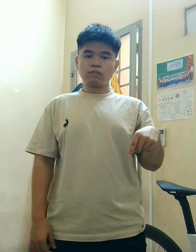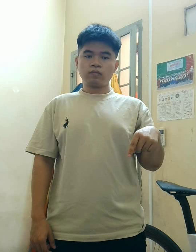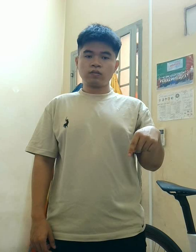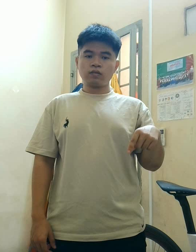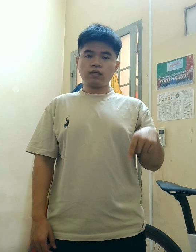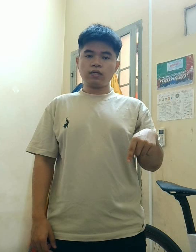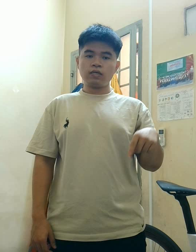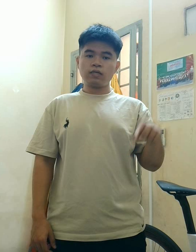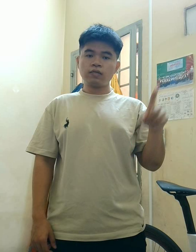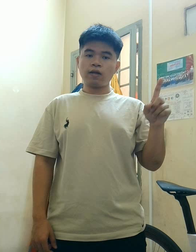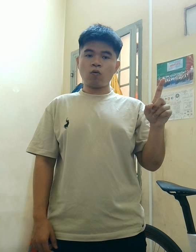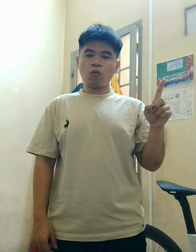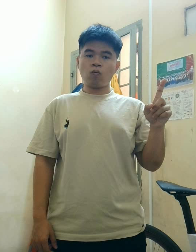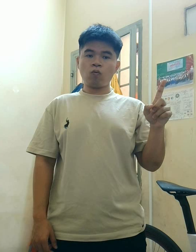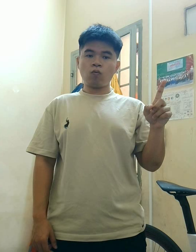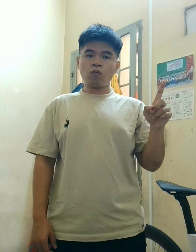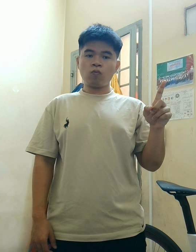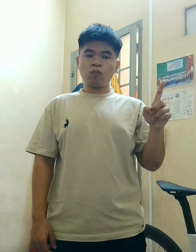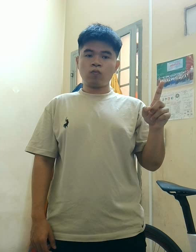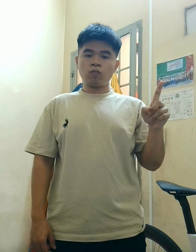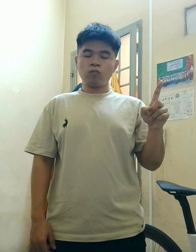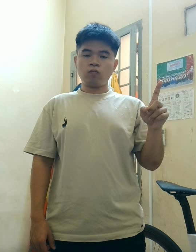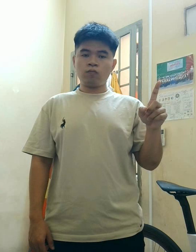di dau